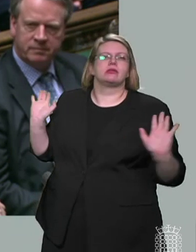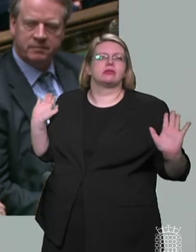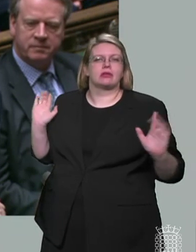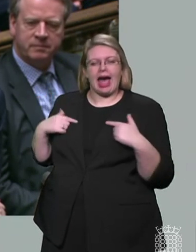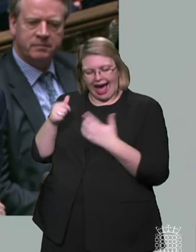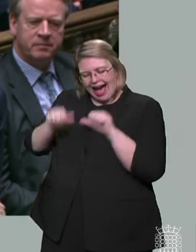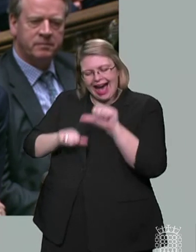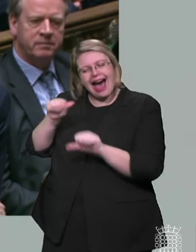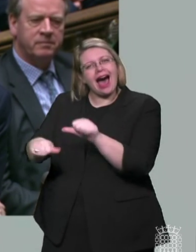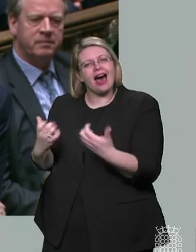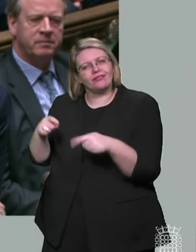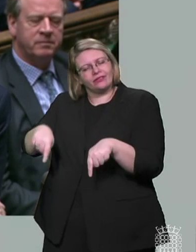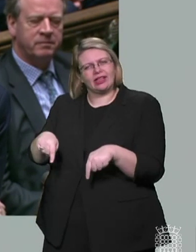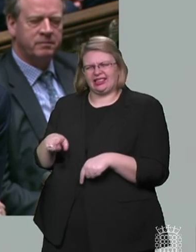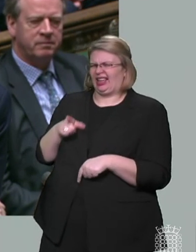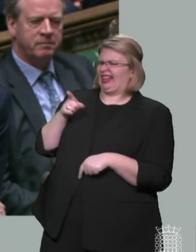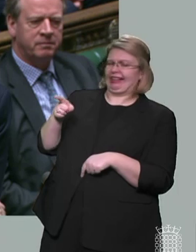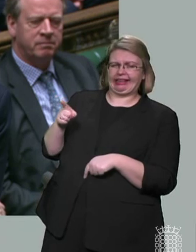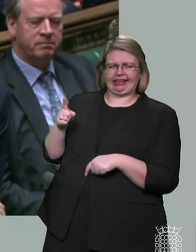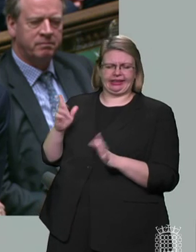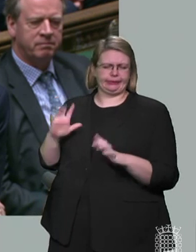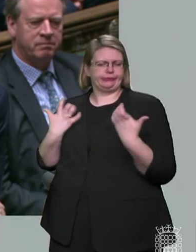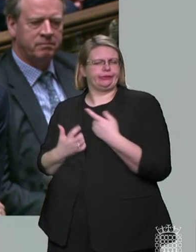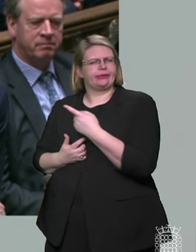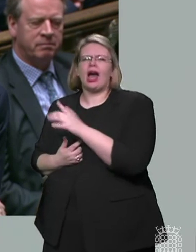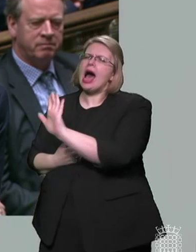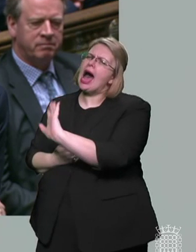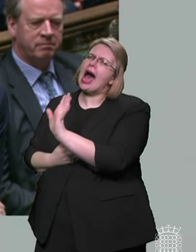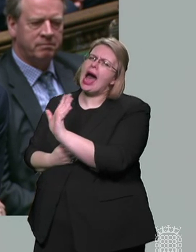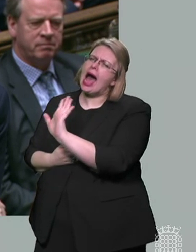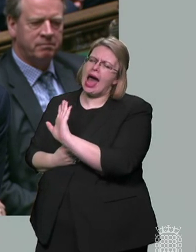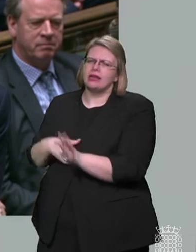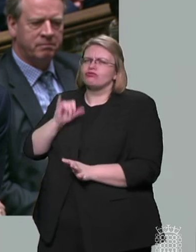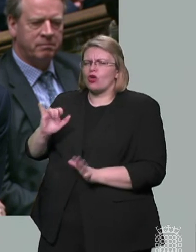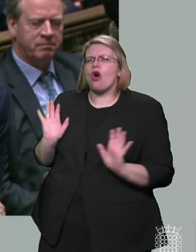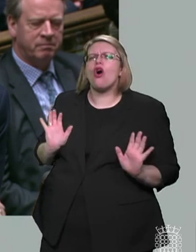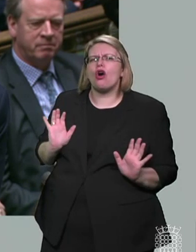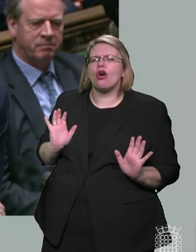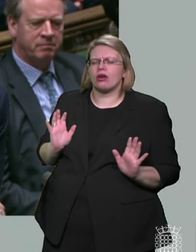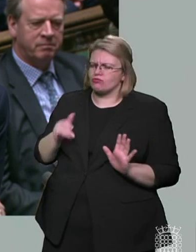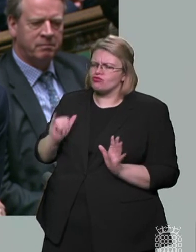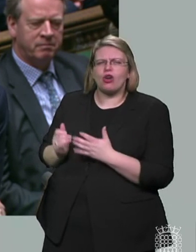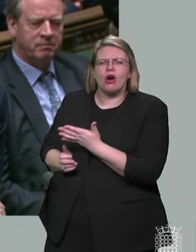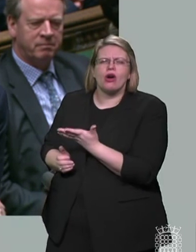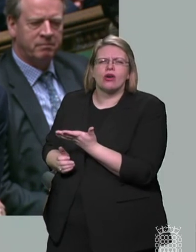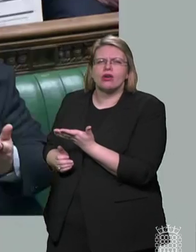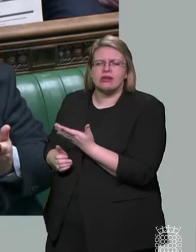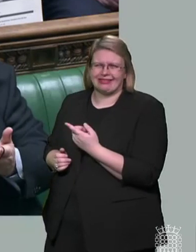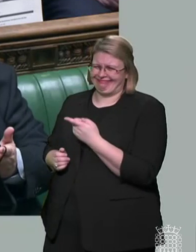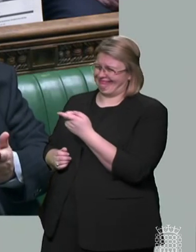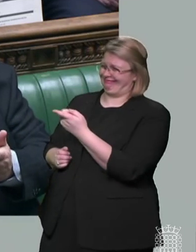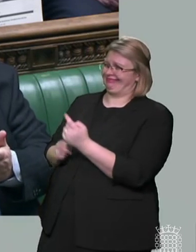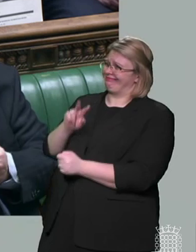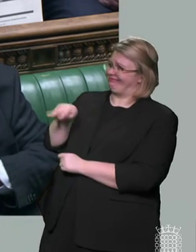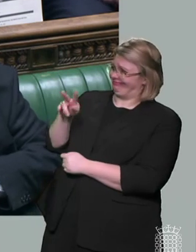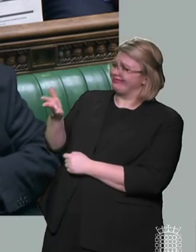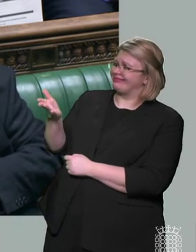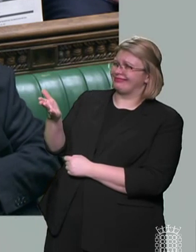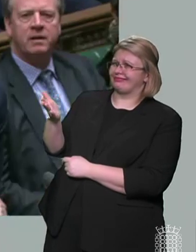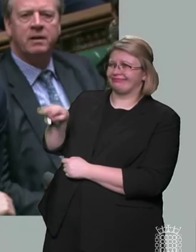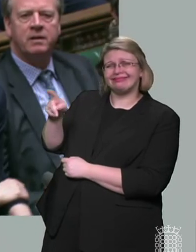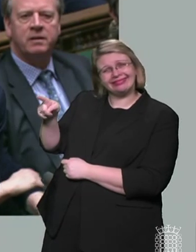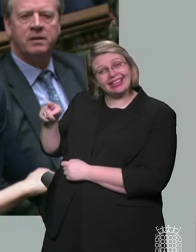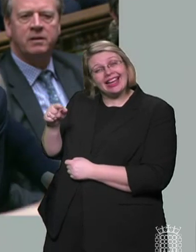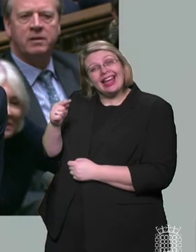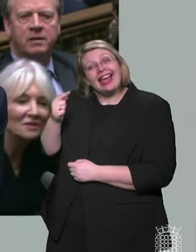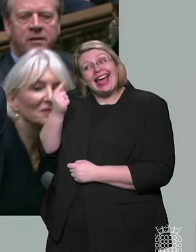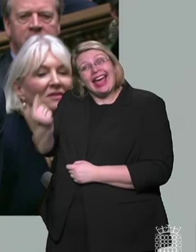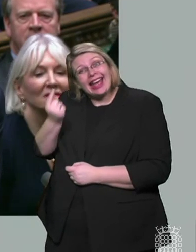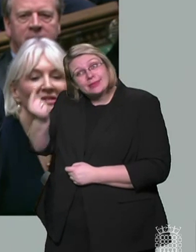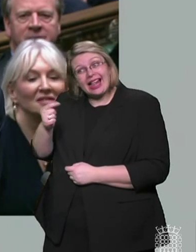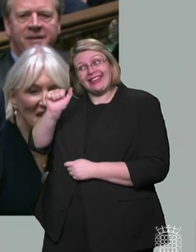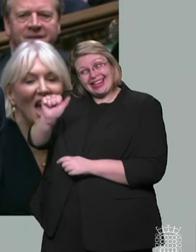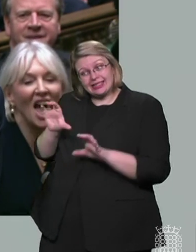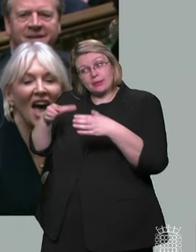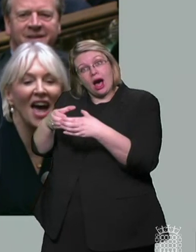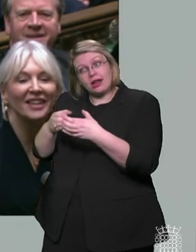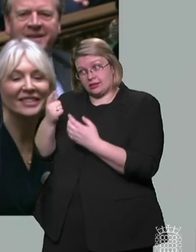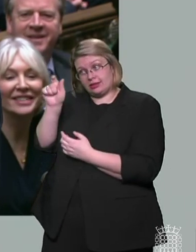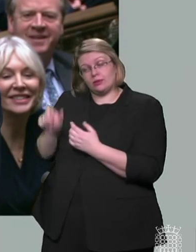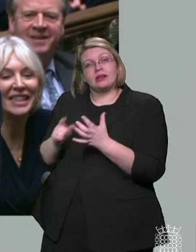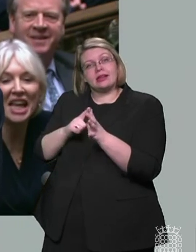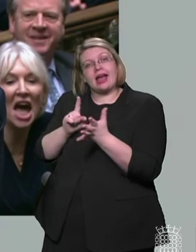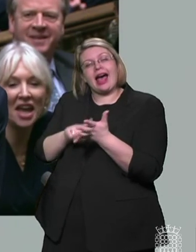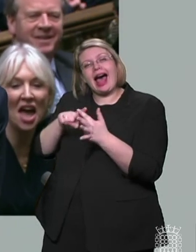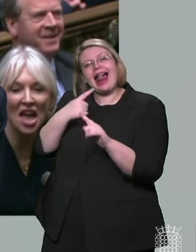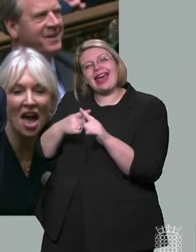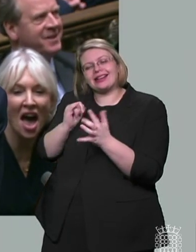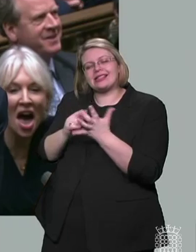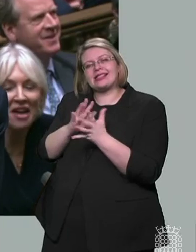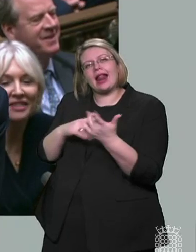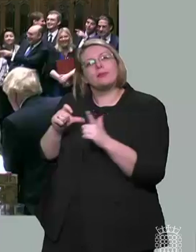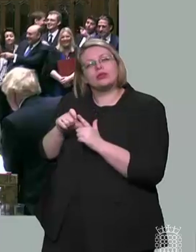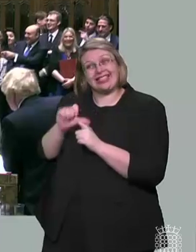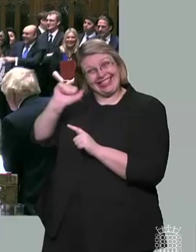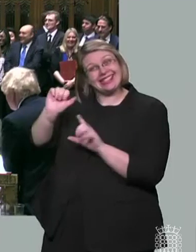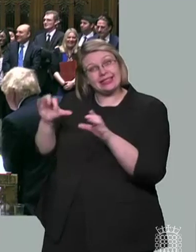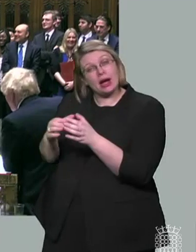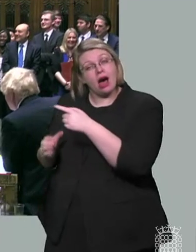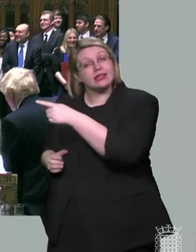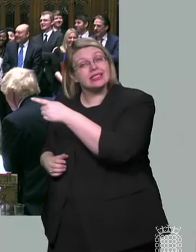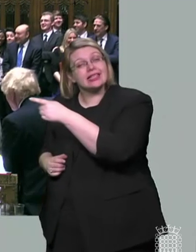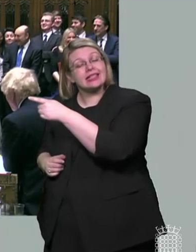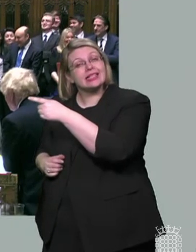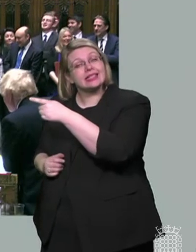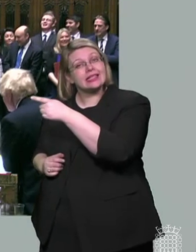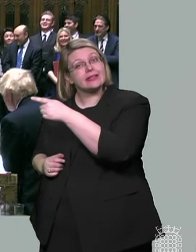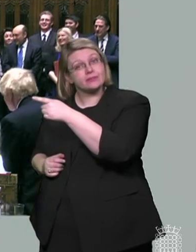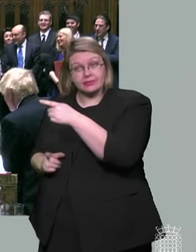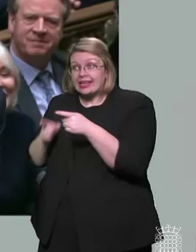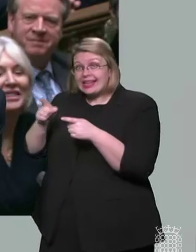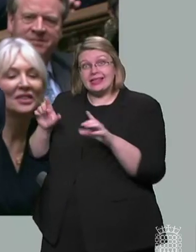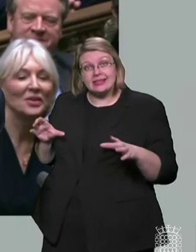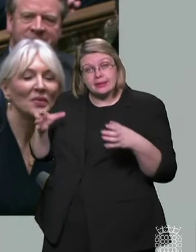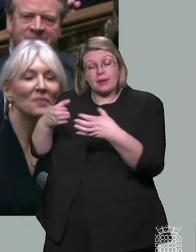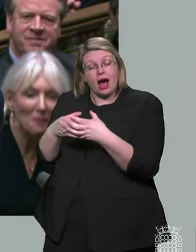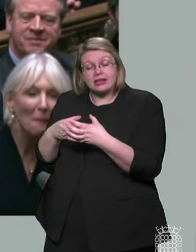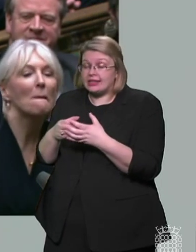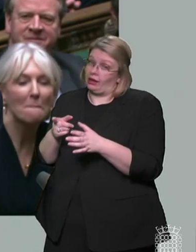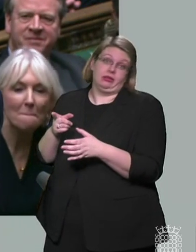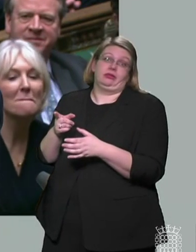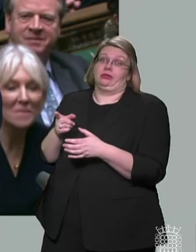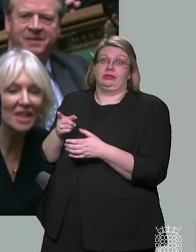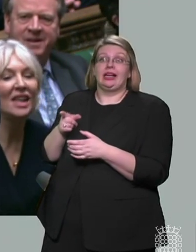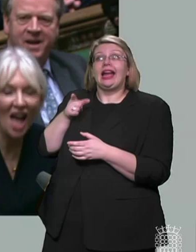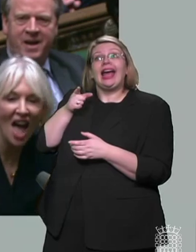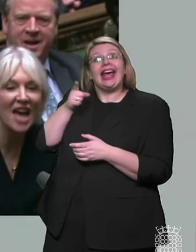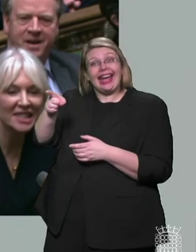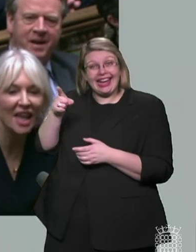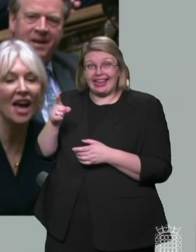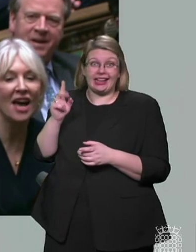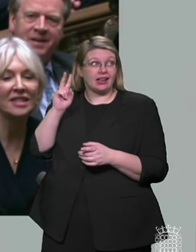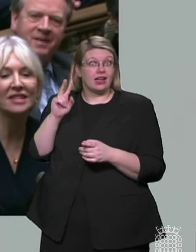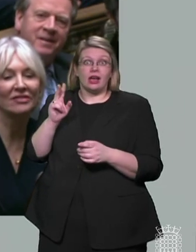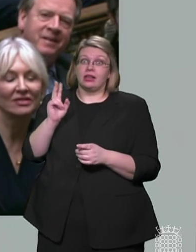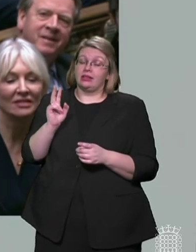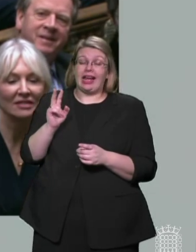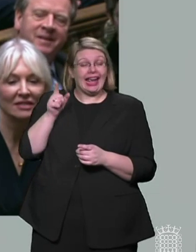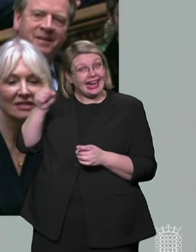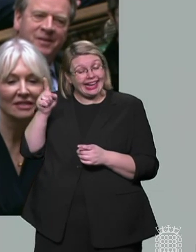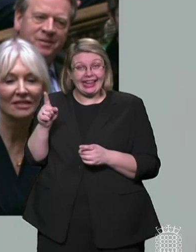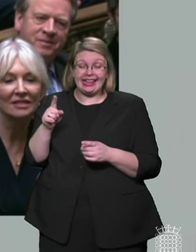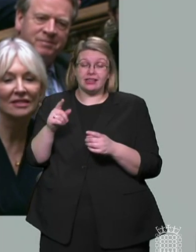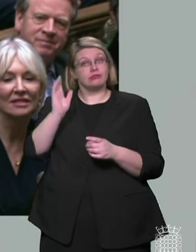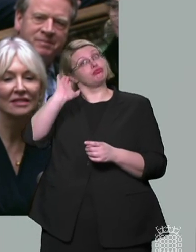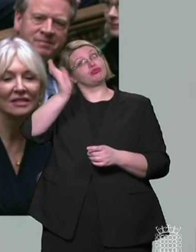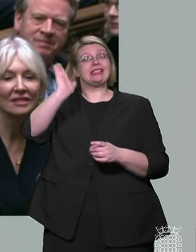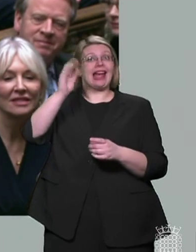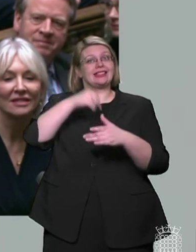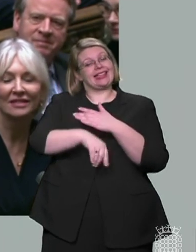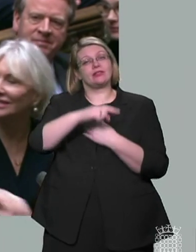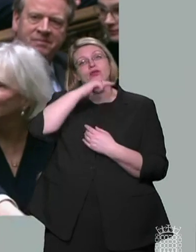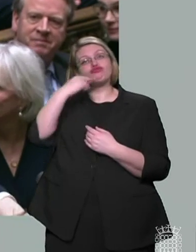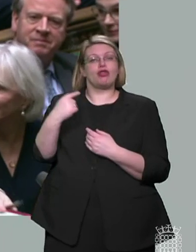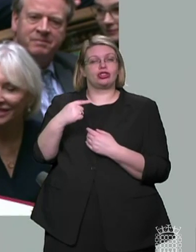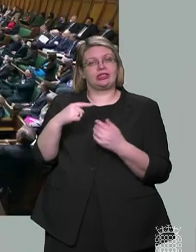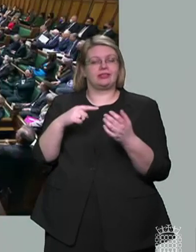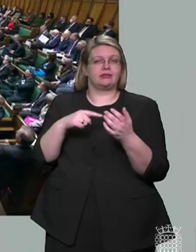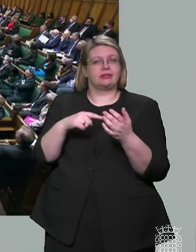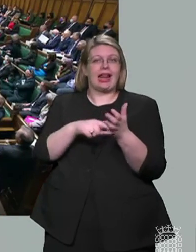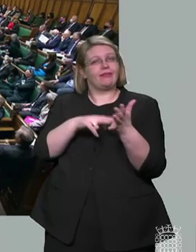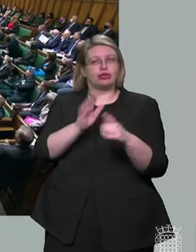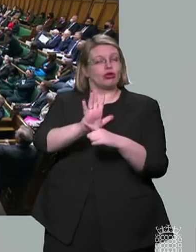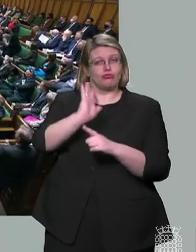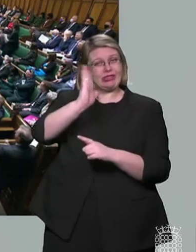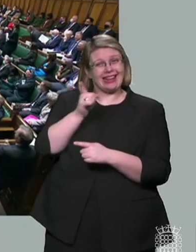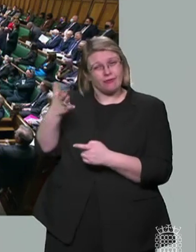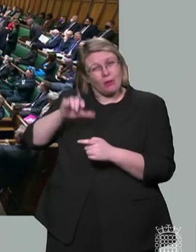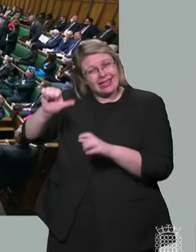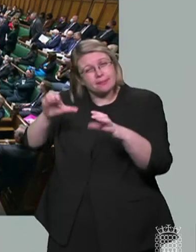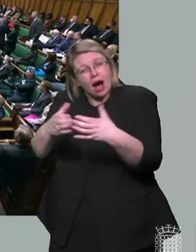The right honourable Gentleman’s indignation is, I am afraid, a bit much coming from somebody whose very own Alex Salmond is a leading presenter, as far as I know, on Russia Today, which the Leader of the Opposition has just called on this country to ban.